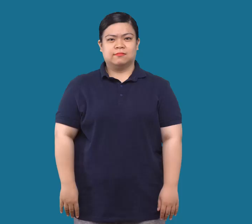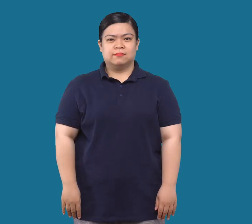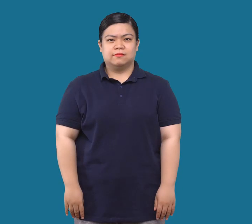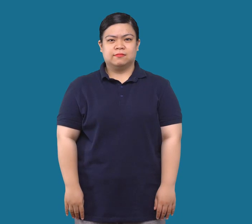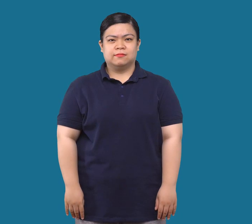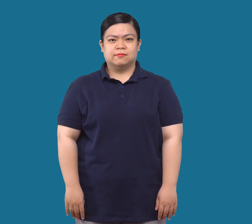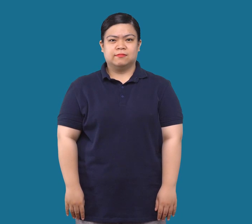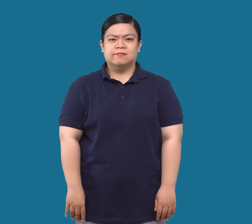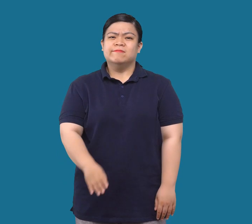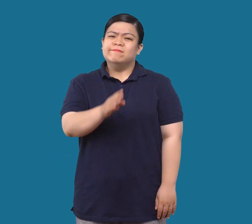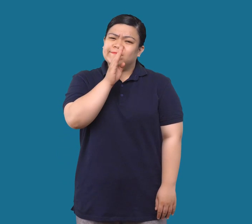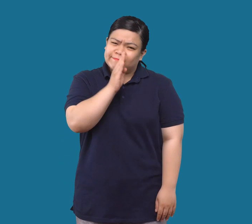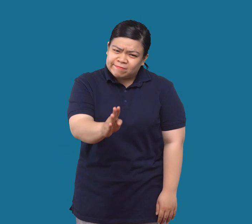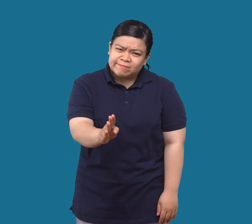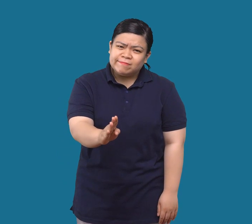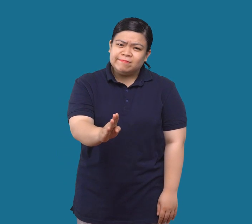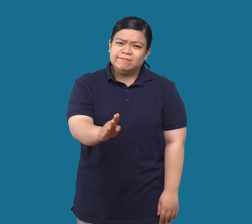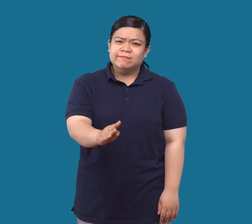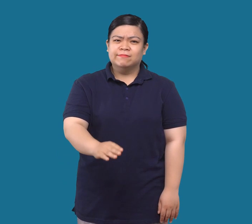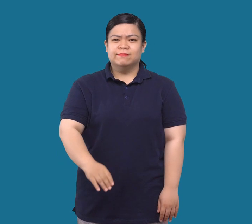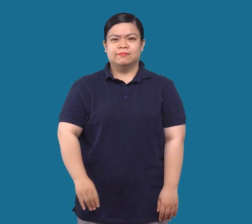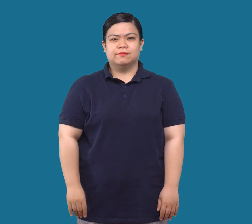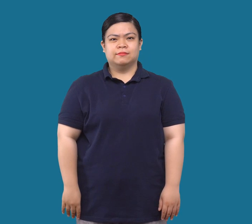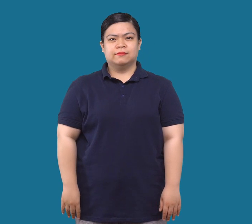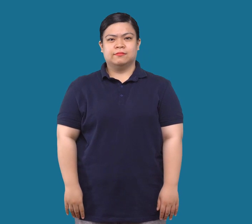thật thà